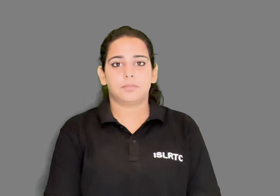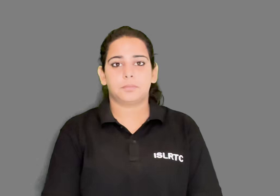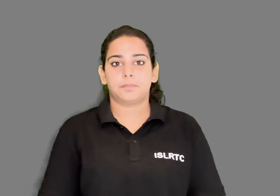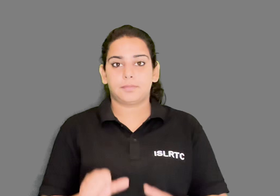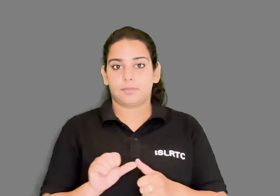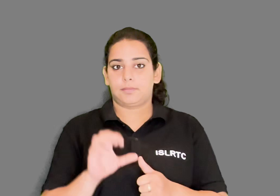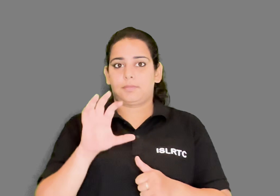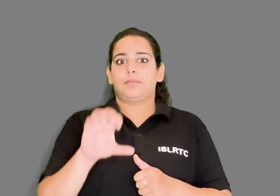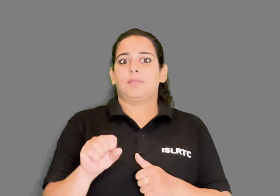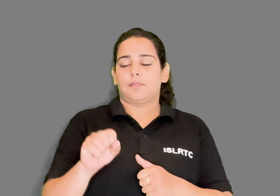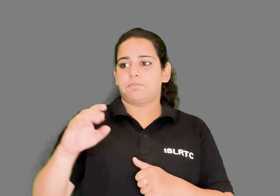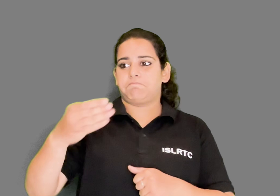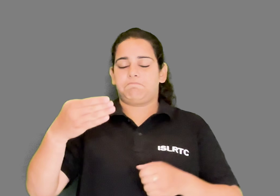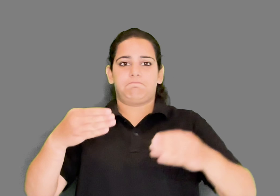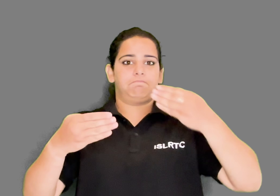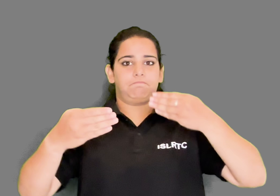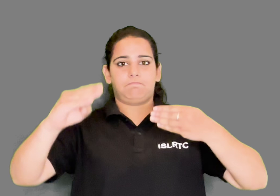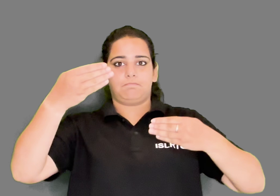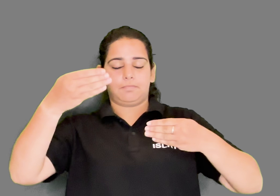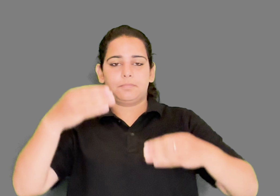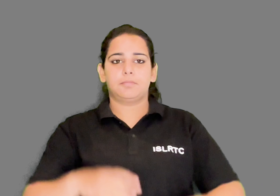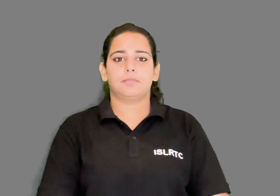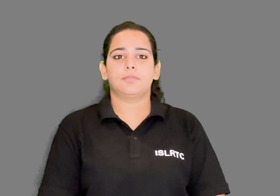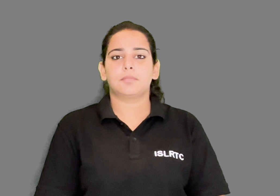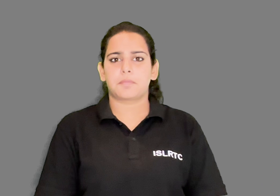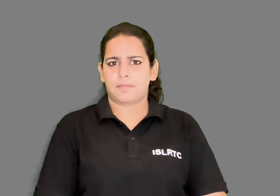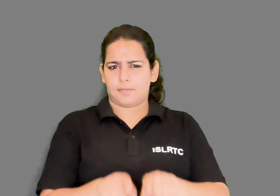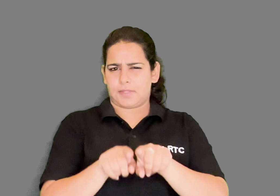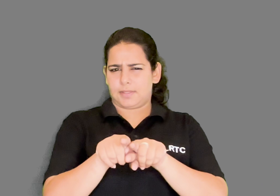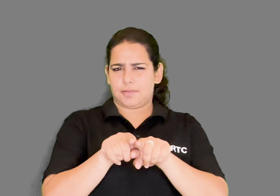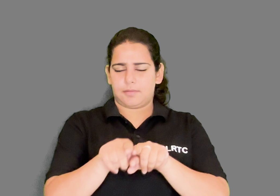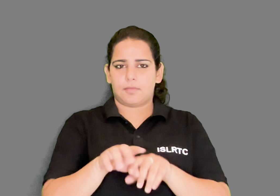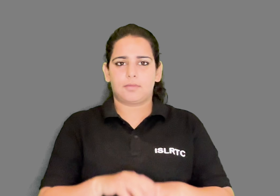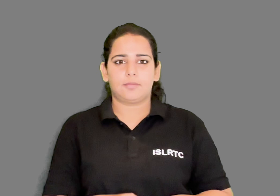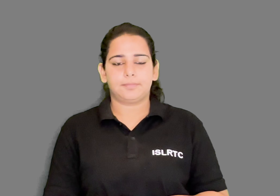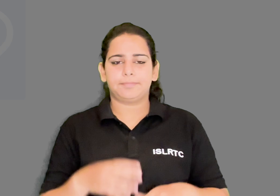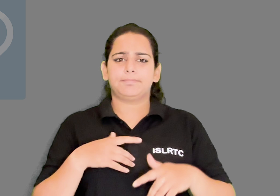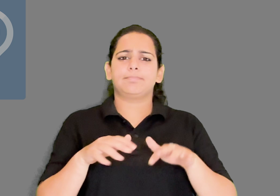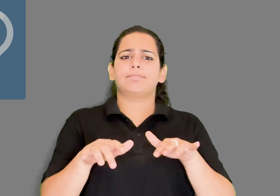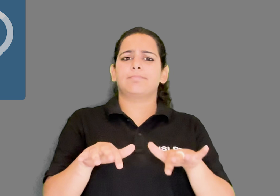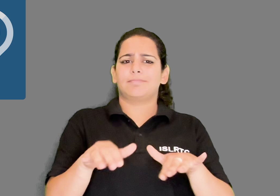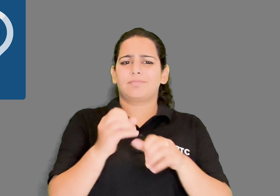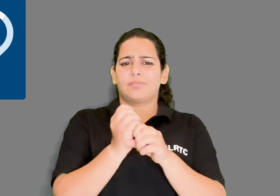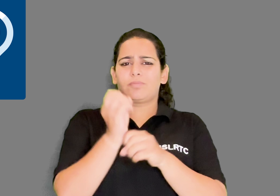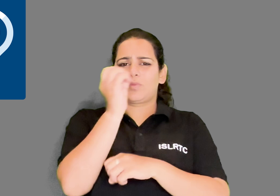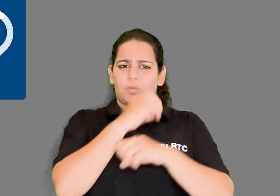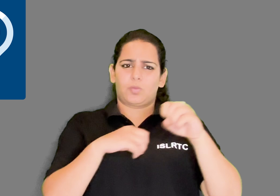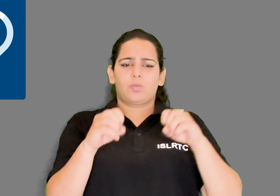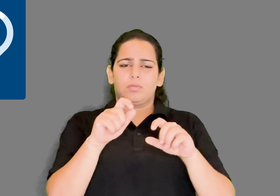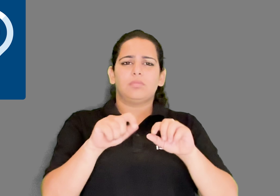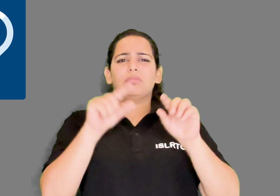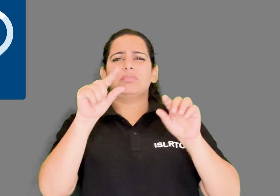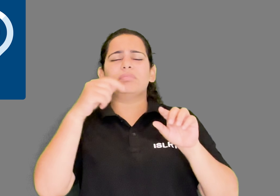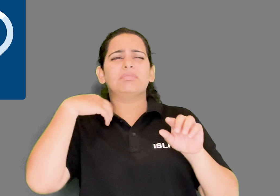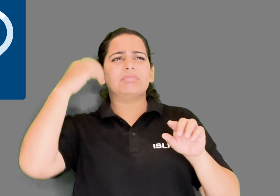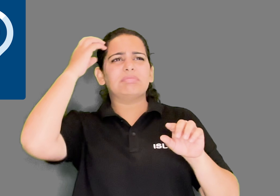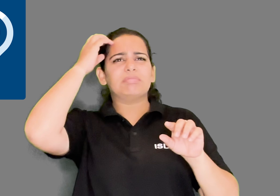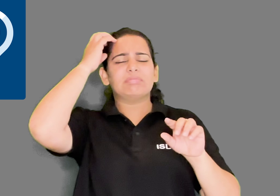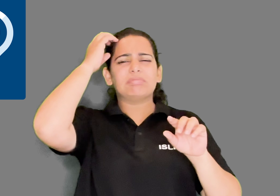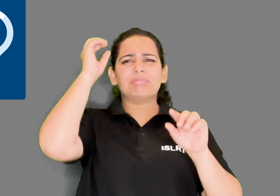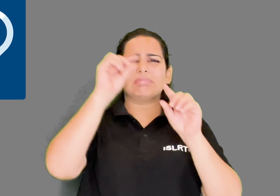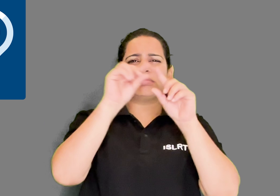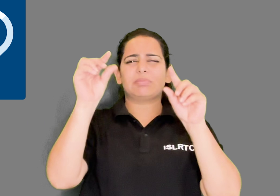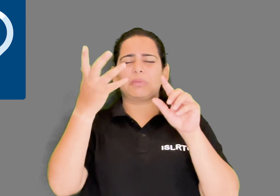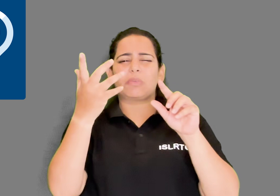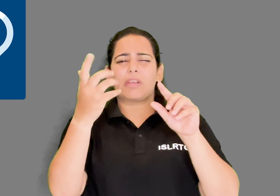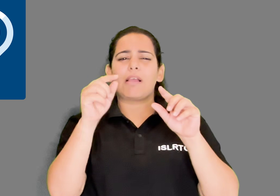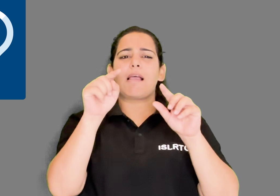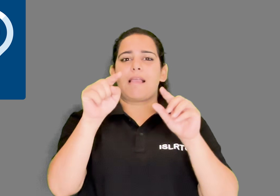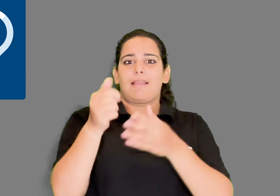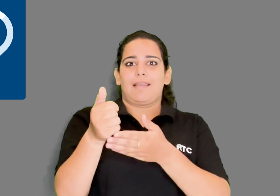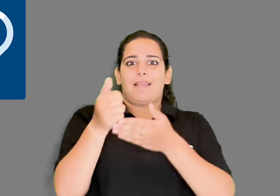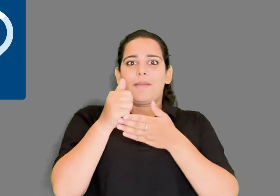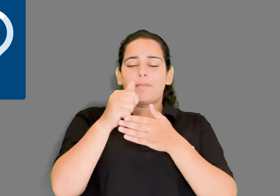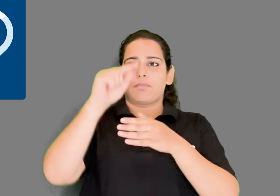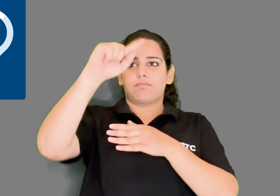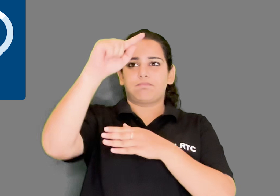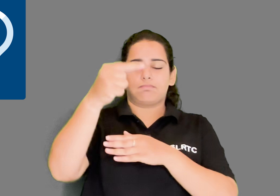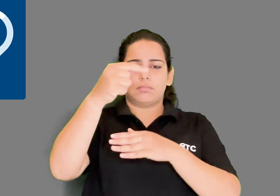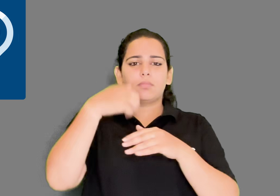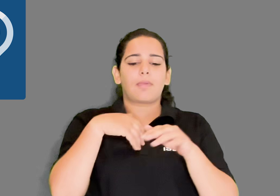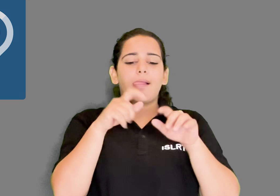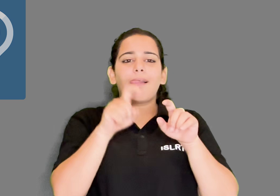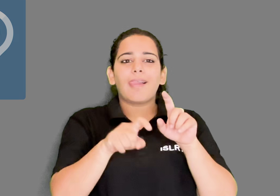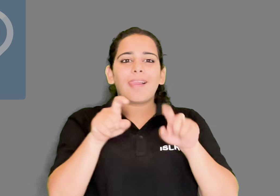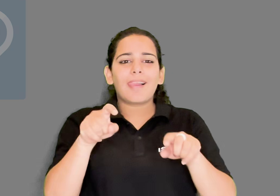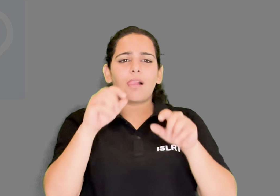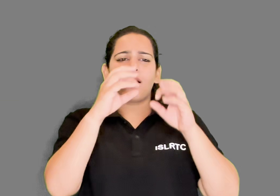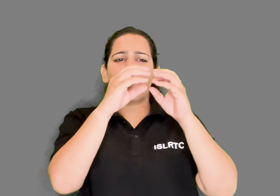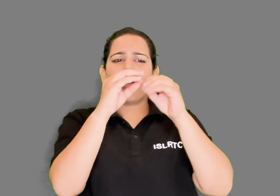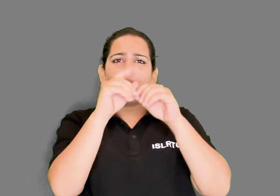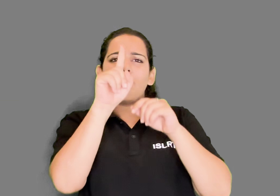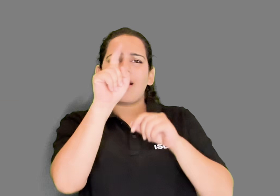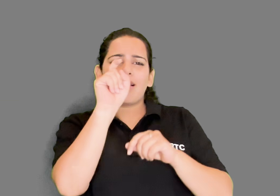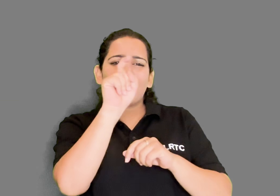Accessibility insights An extention for chrome and the new microsoft edge that helps developers find and fix accessibility issues in web apps and sites